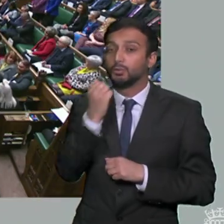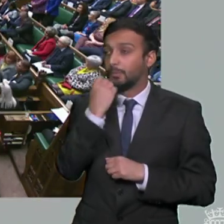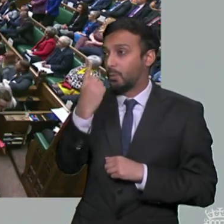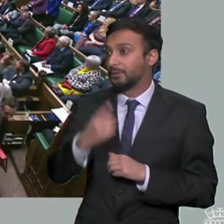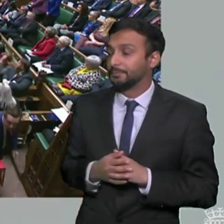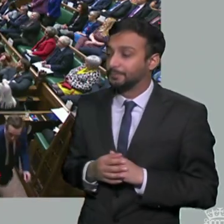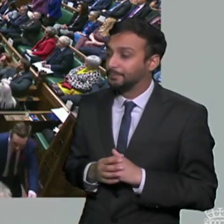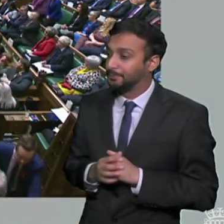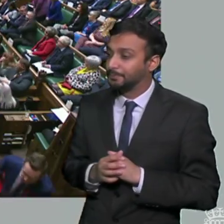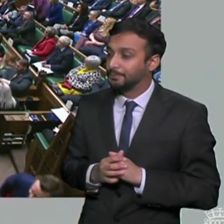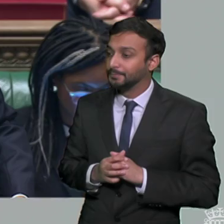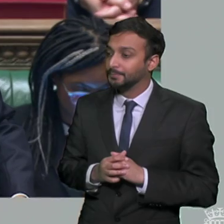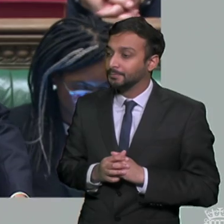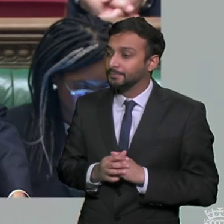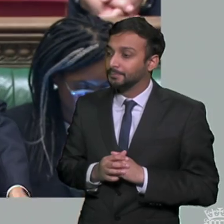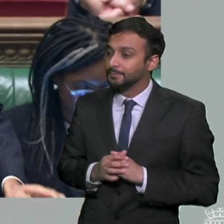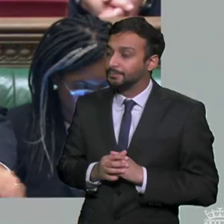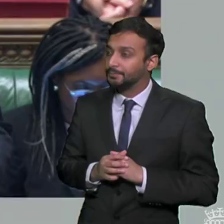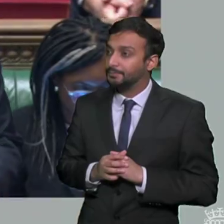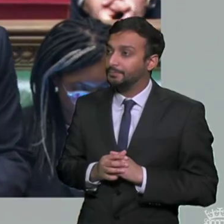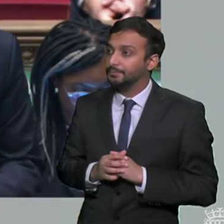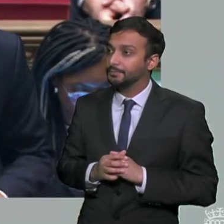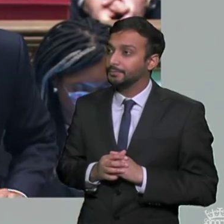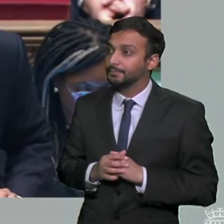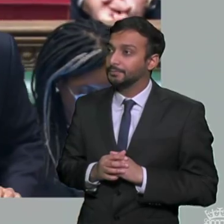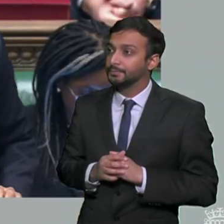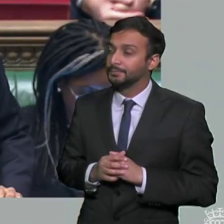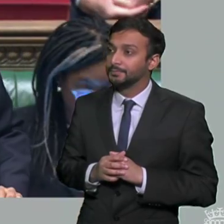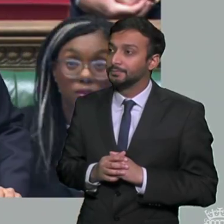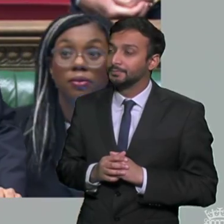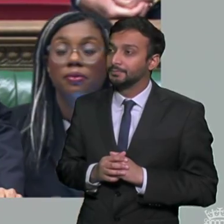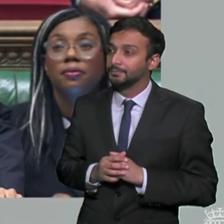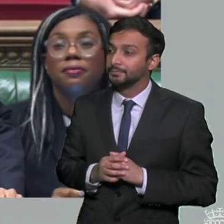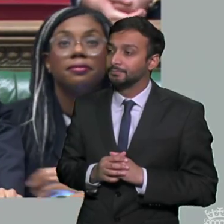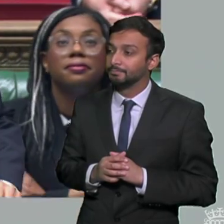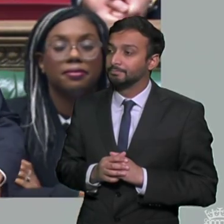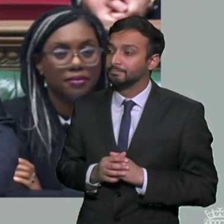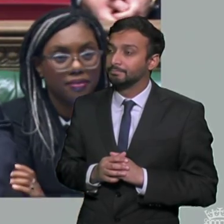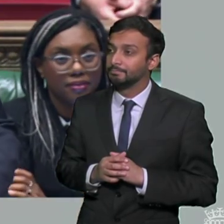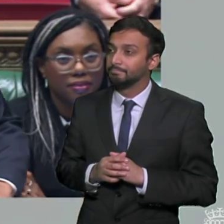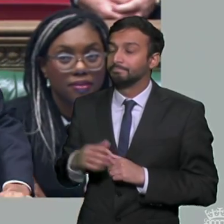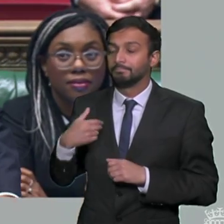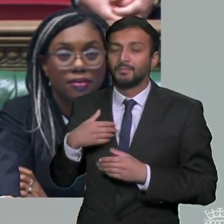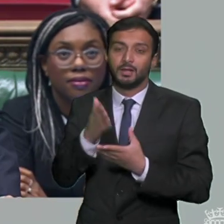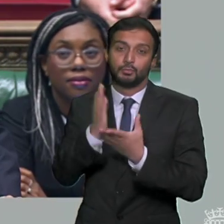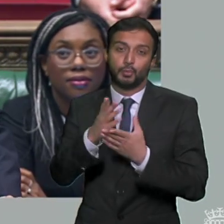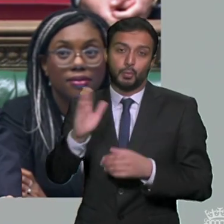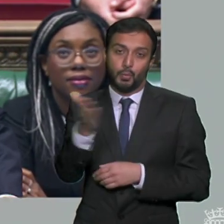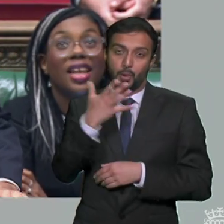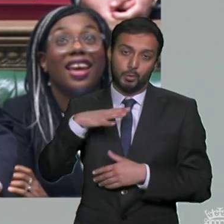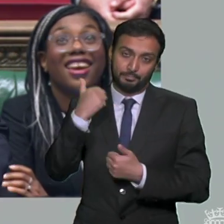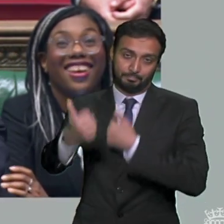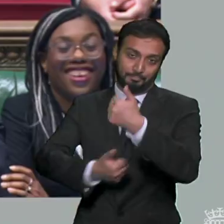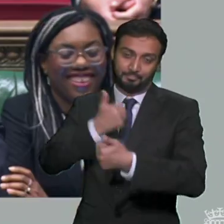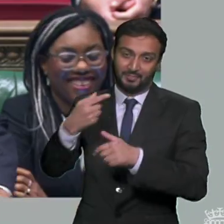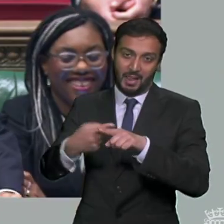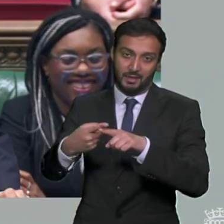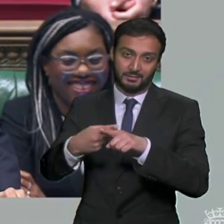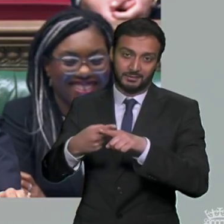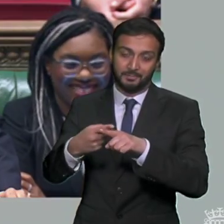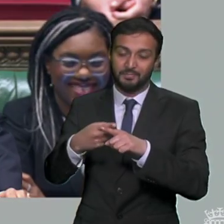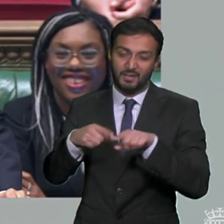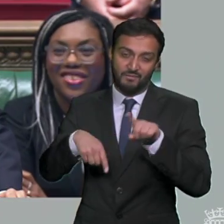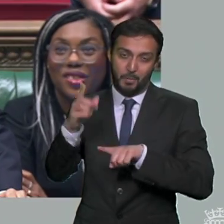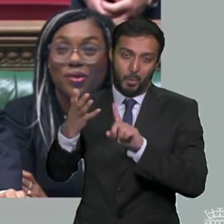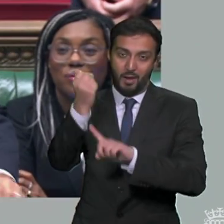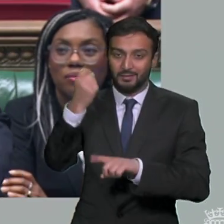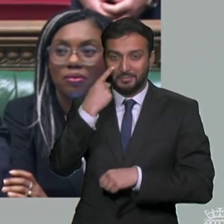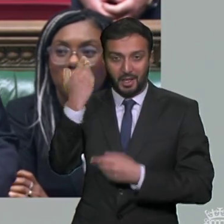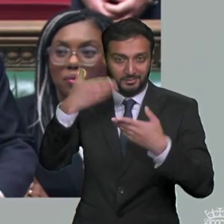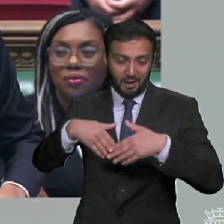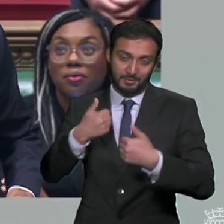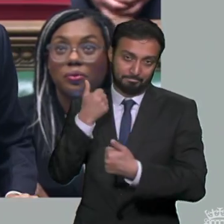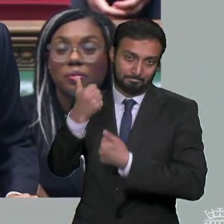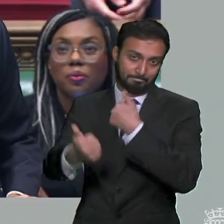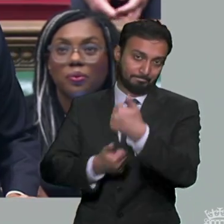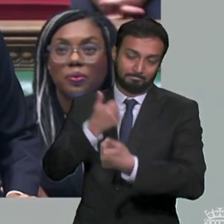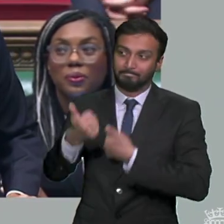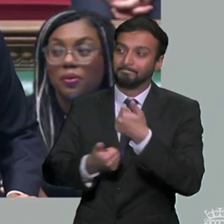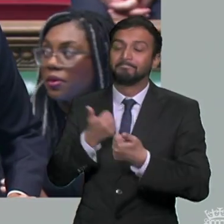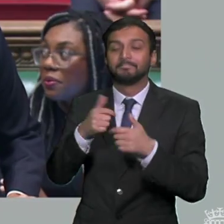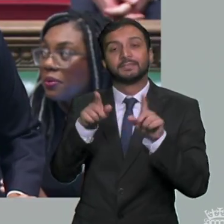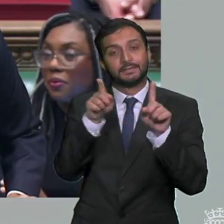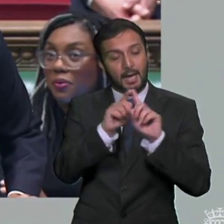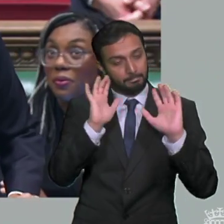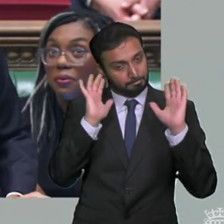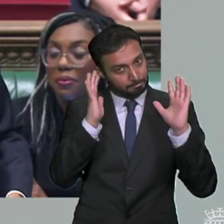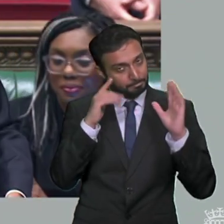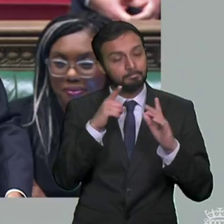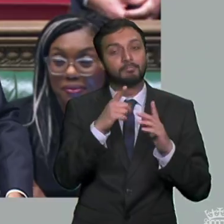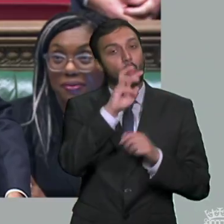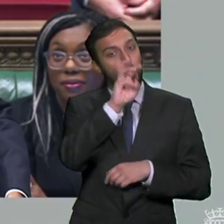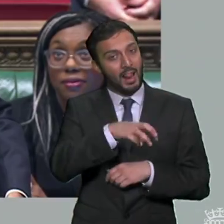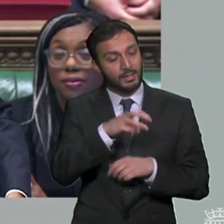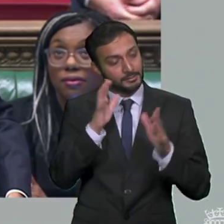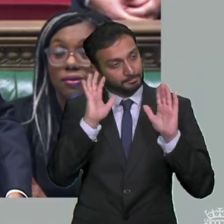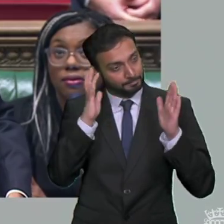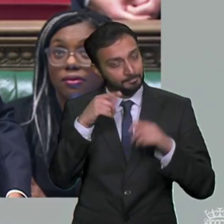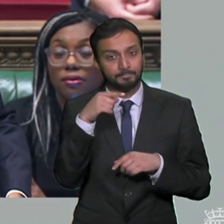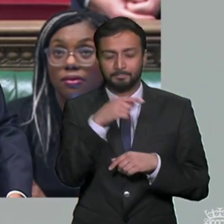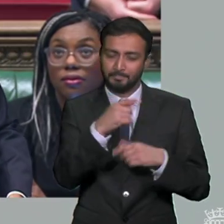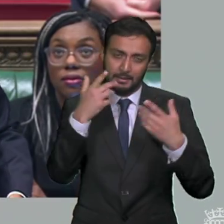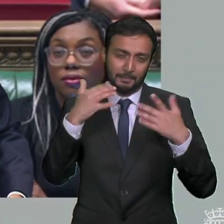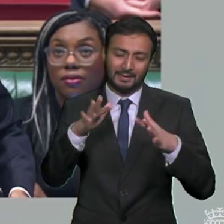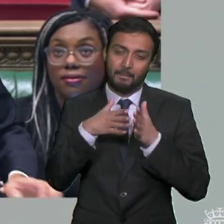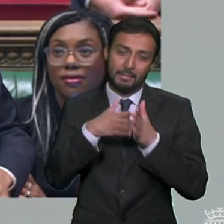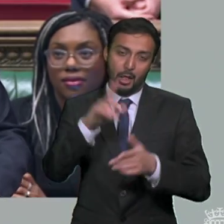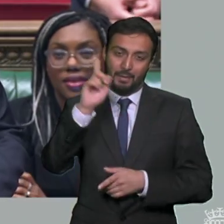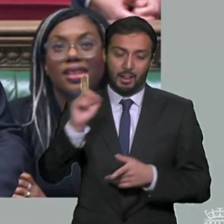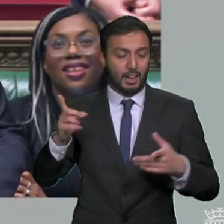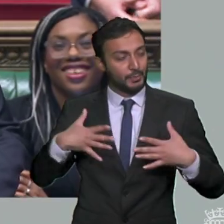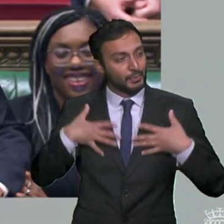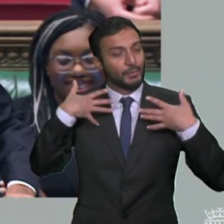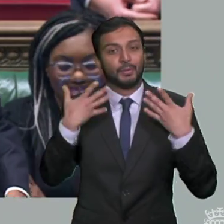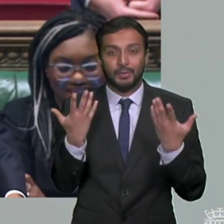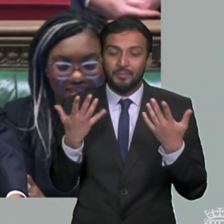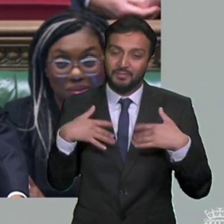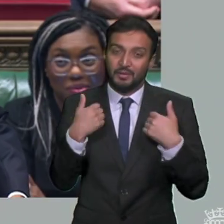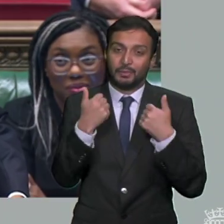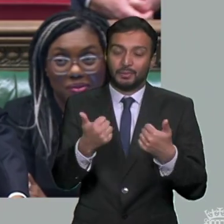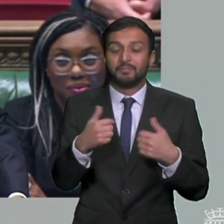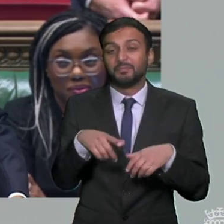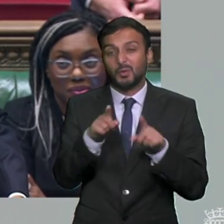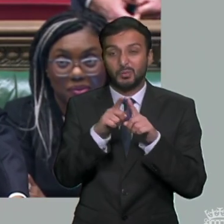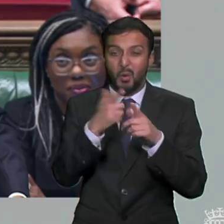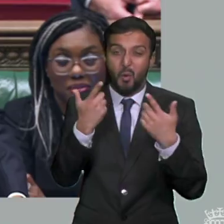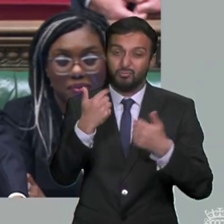I am sure that colleagues around the House will want to join me in congratulating England on last night, in commending Wales for inspiring millions and in wishing everyone a happy St Andrew’s day.